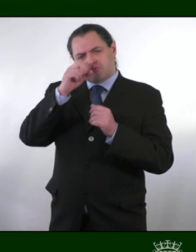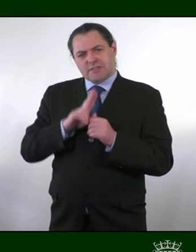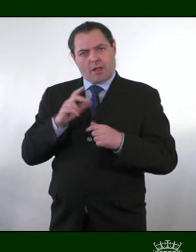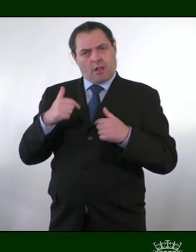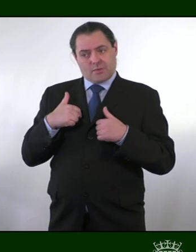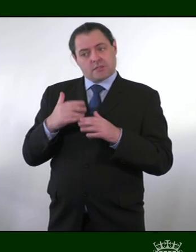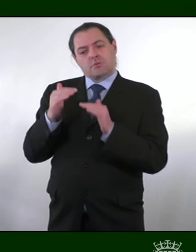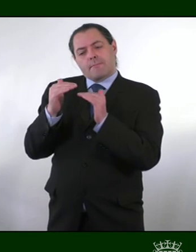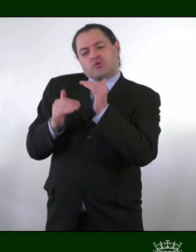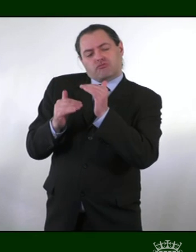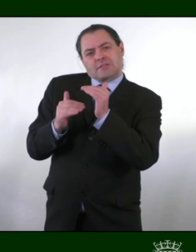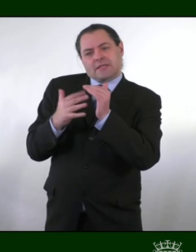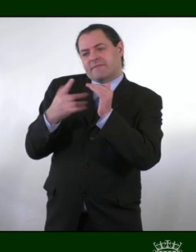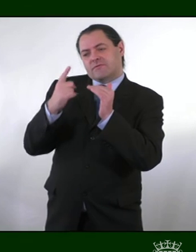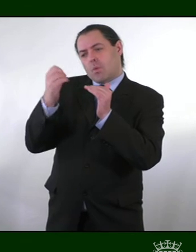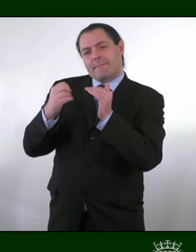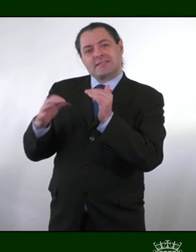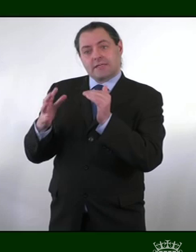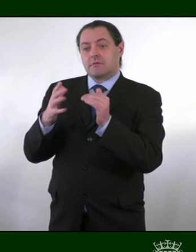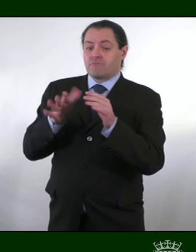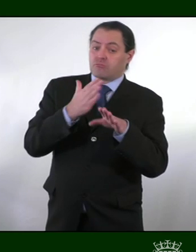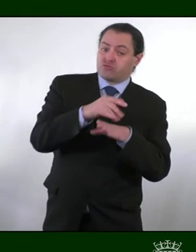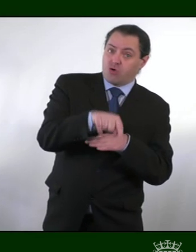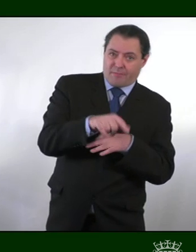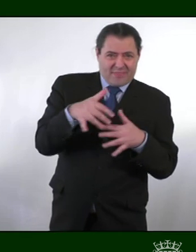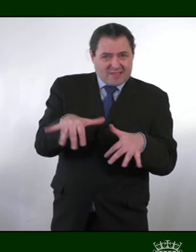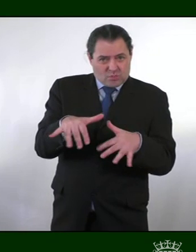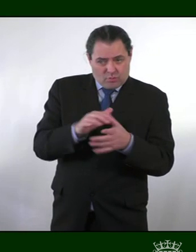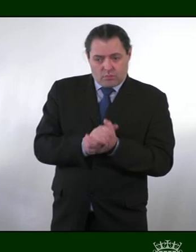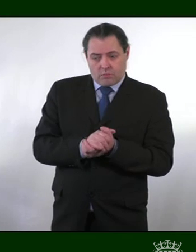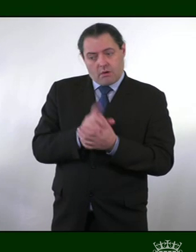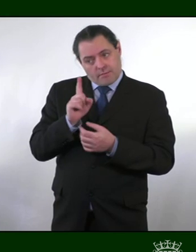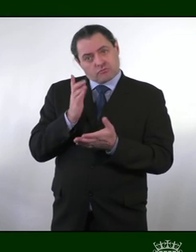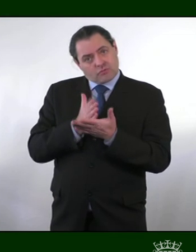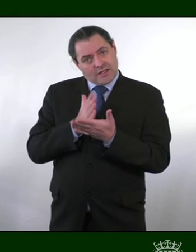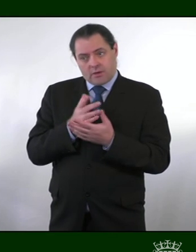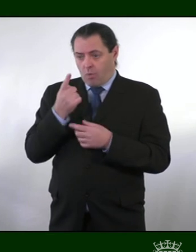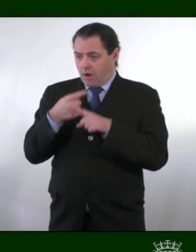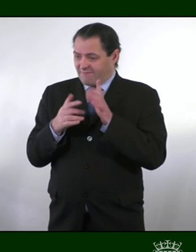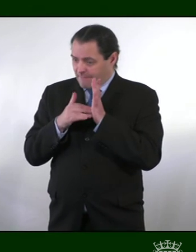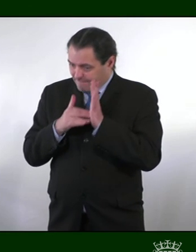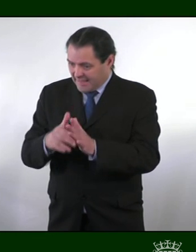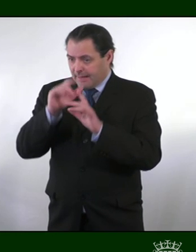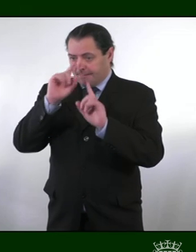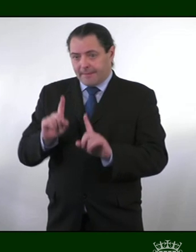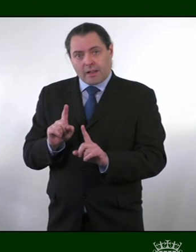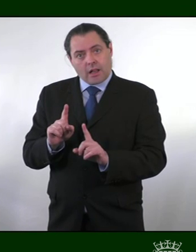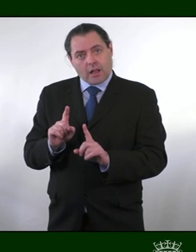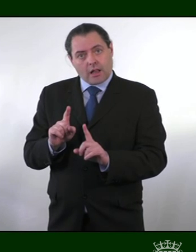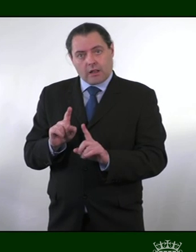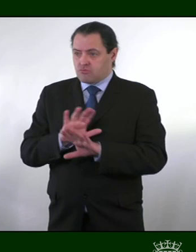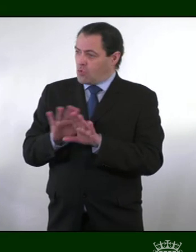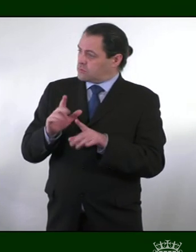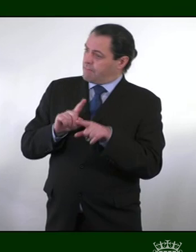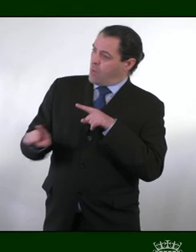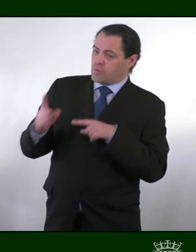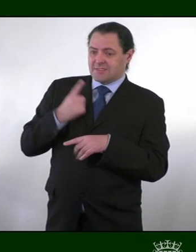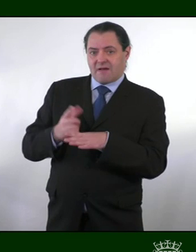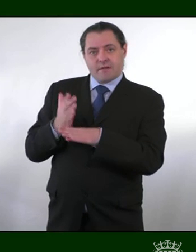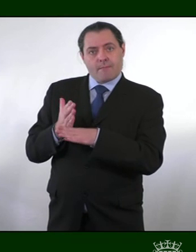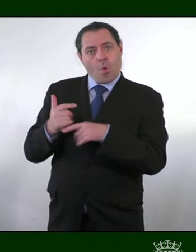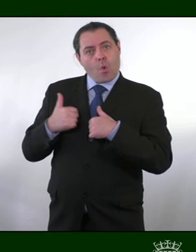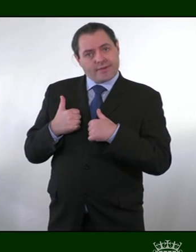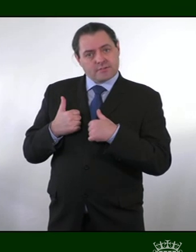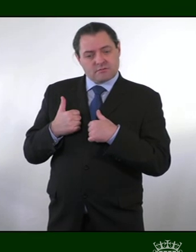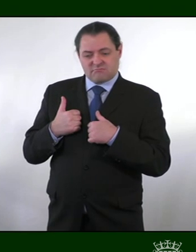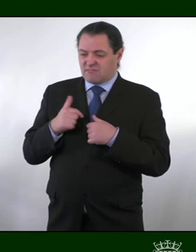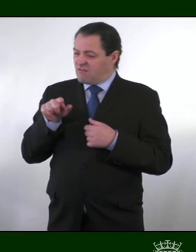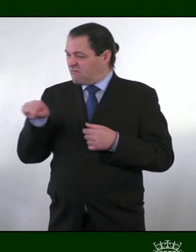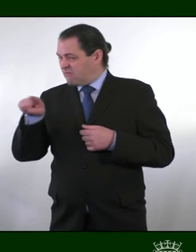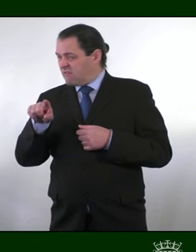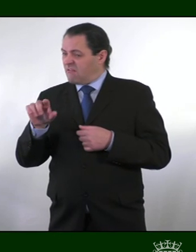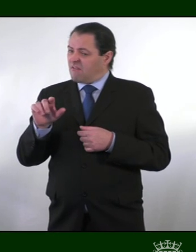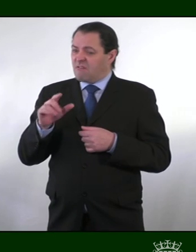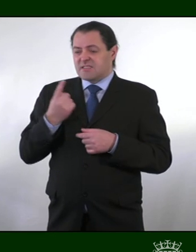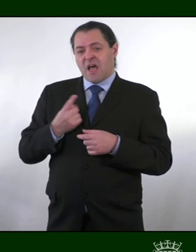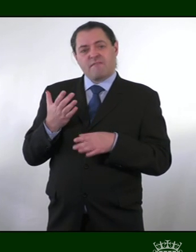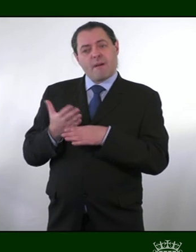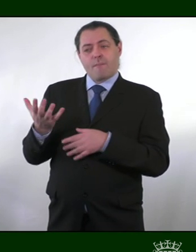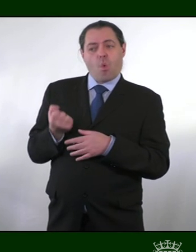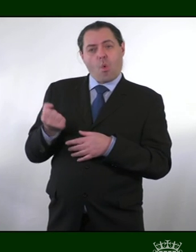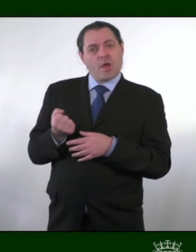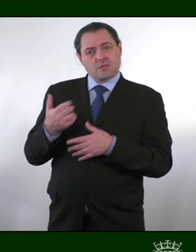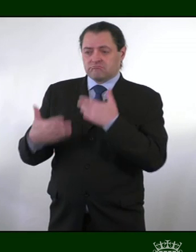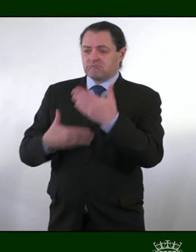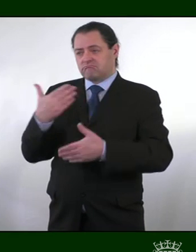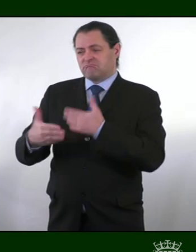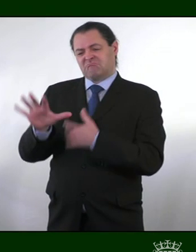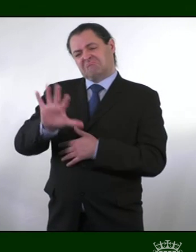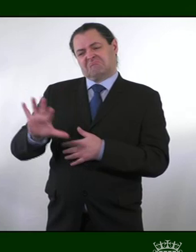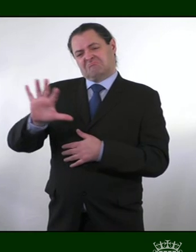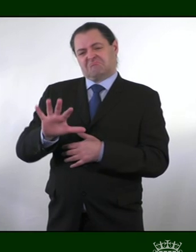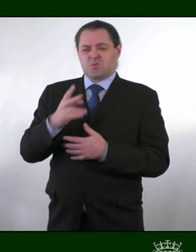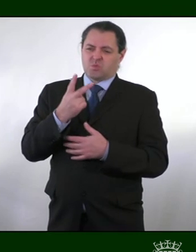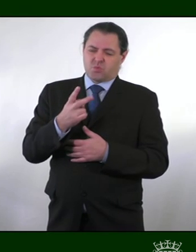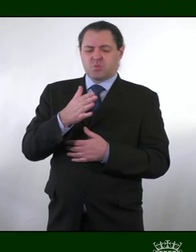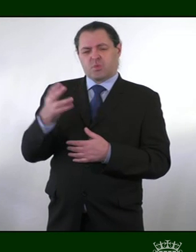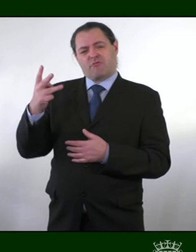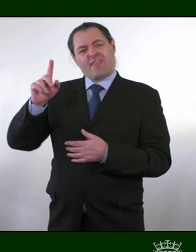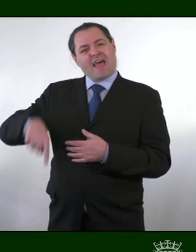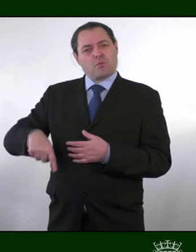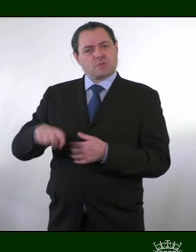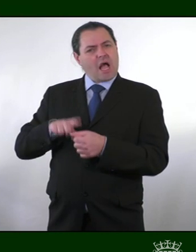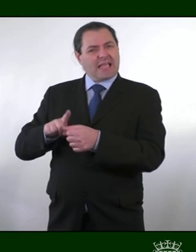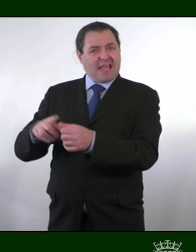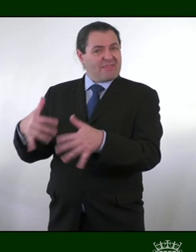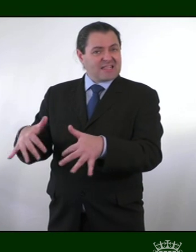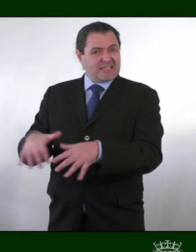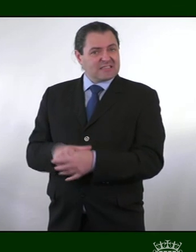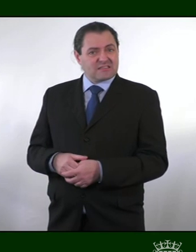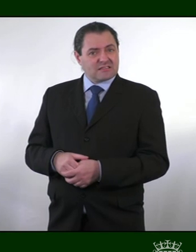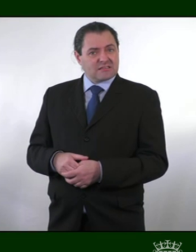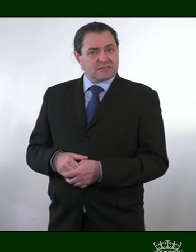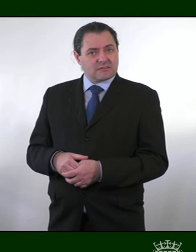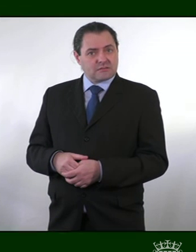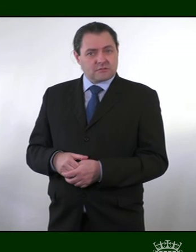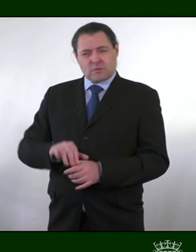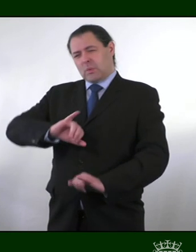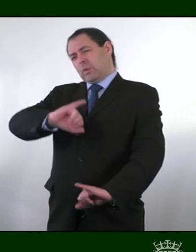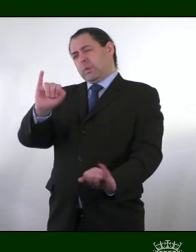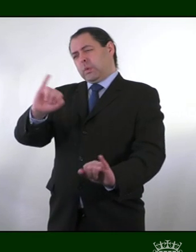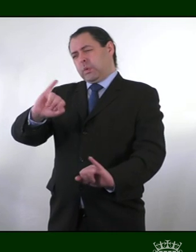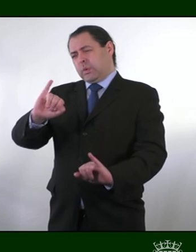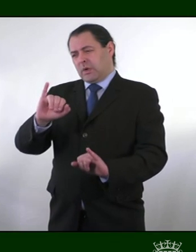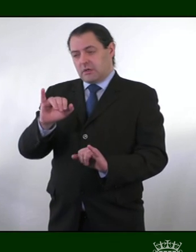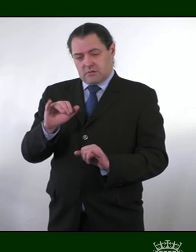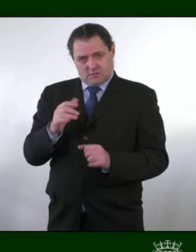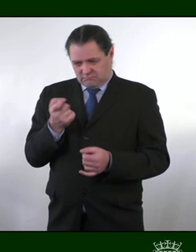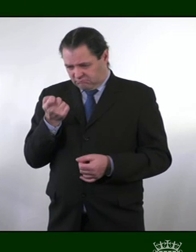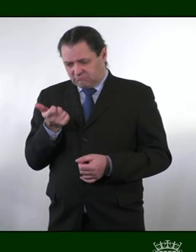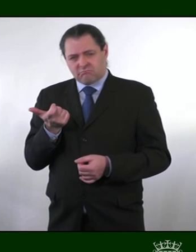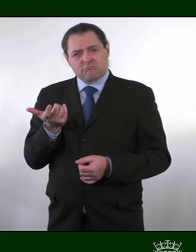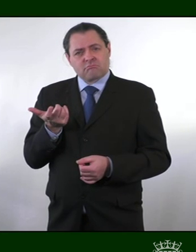I hope that it is also of comfort to the House to know that the median amount of self-employment income that those 1.5 million people who are not majority self-employed have in their returns is somewhere between £2,000 and £3,000, so it is not the overwhelming part of their earnings.